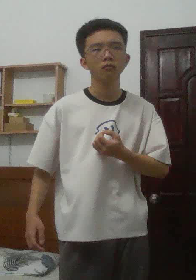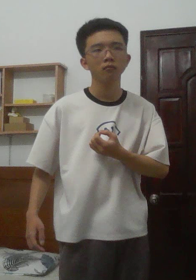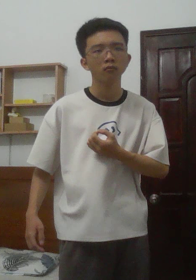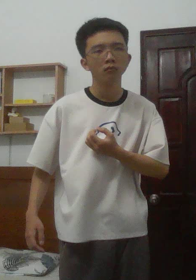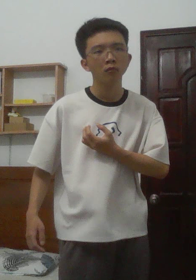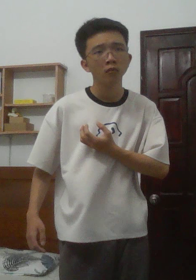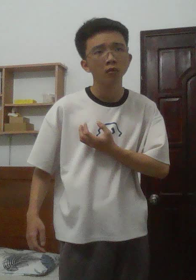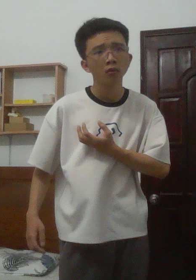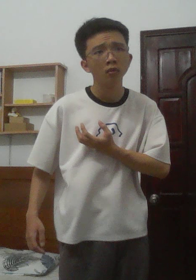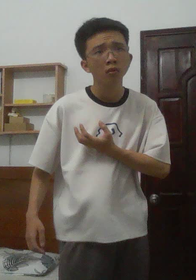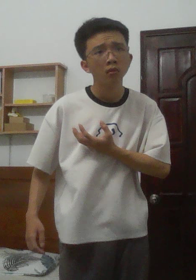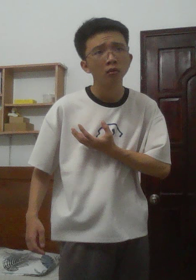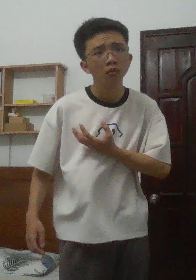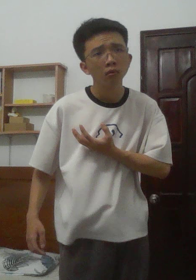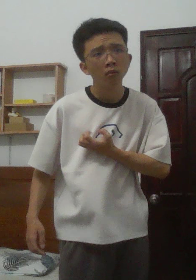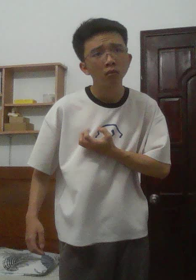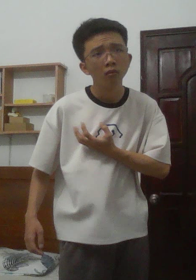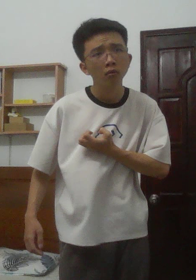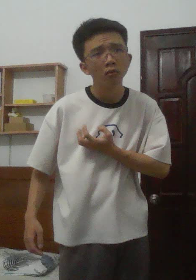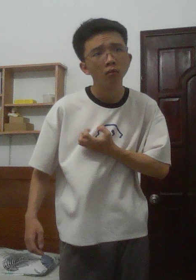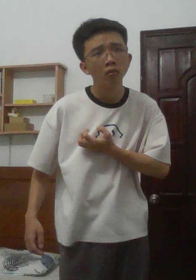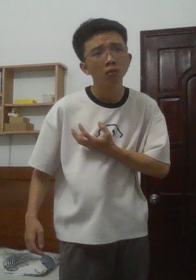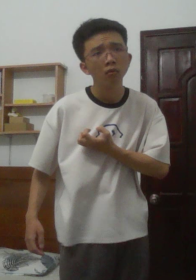lo so